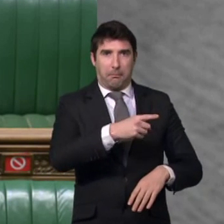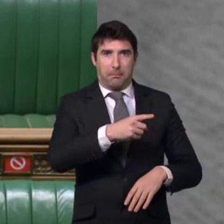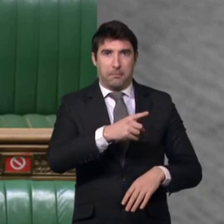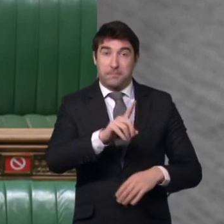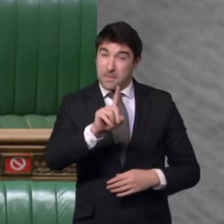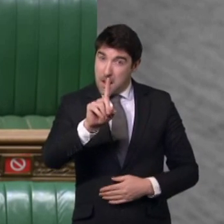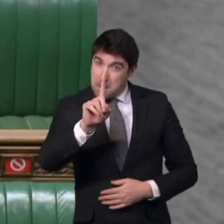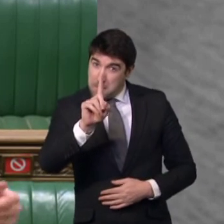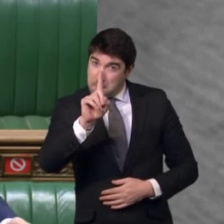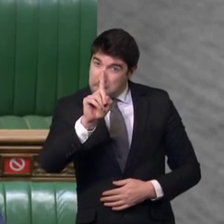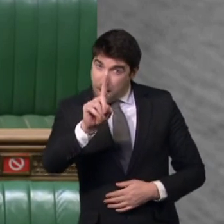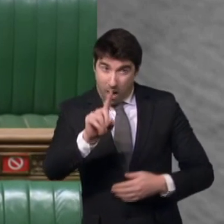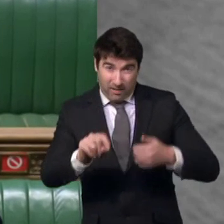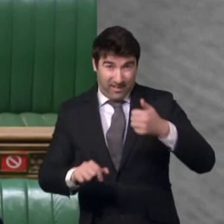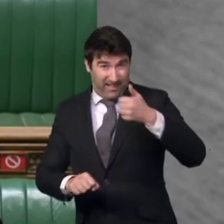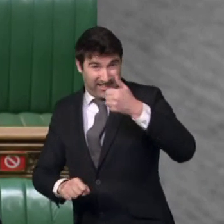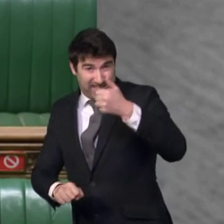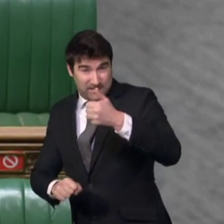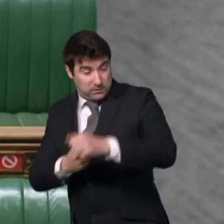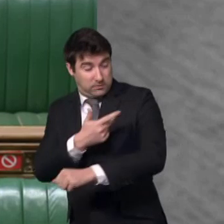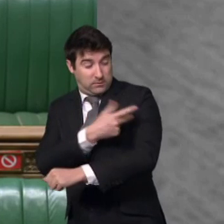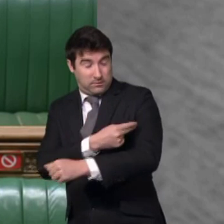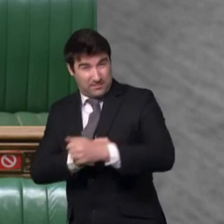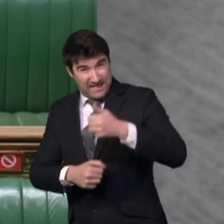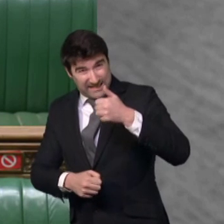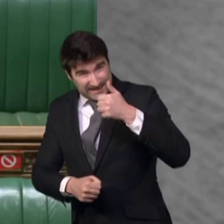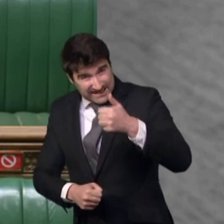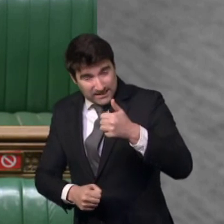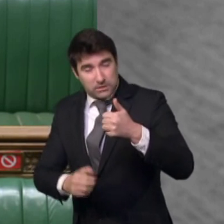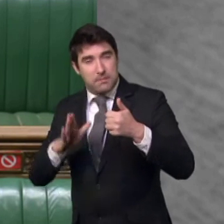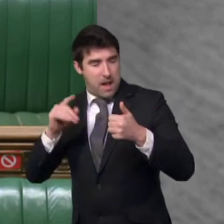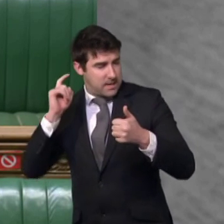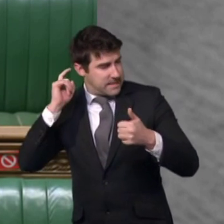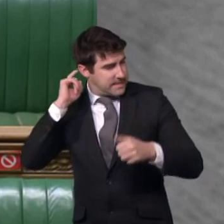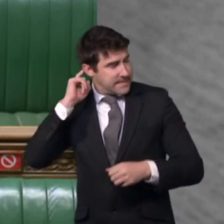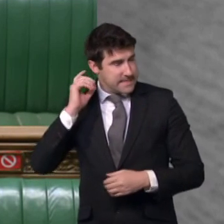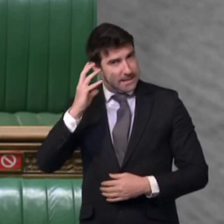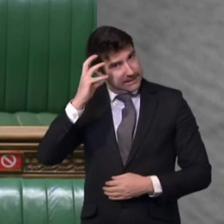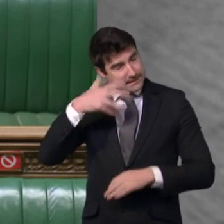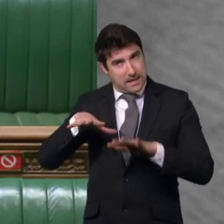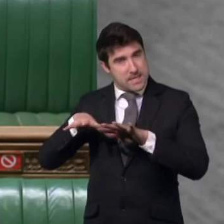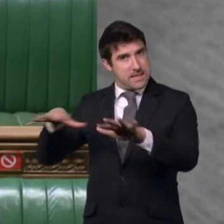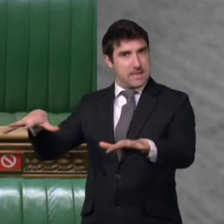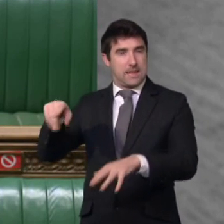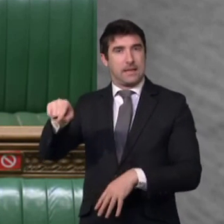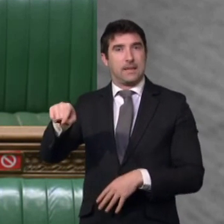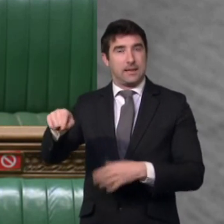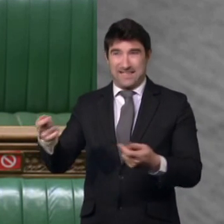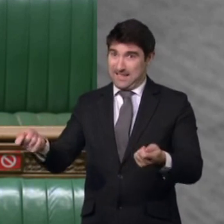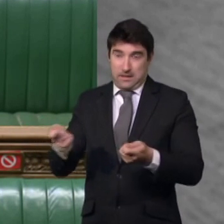Although we have the good news of the vaccine today, we have to take some difficult decisions.